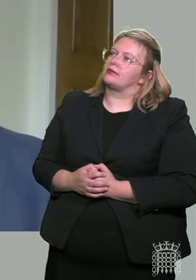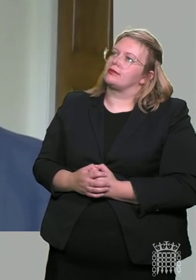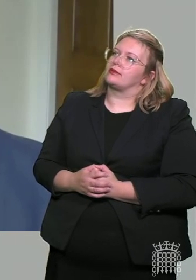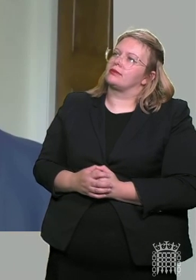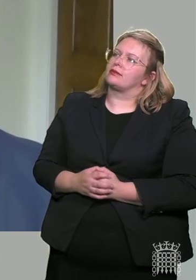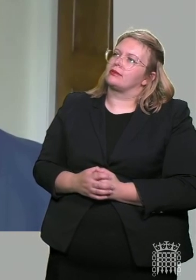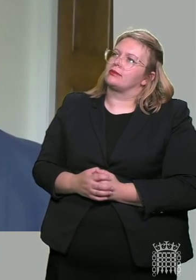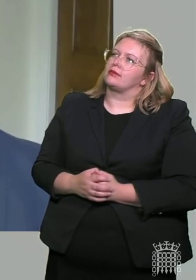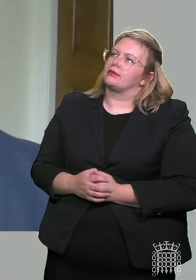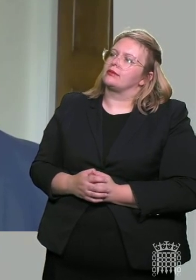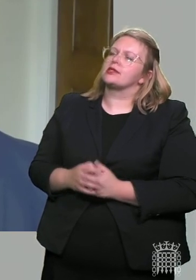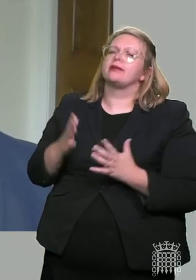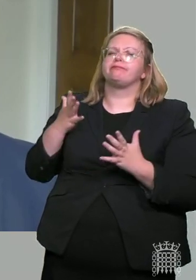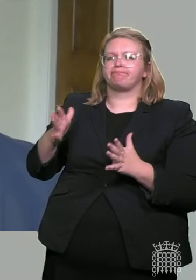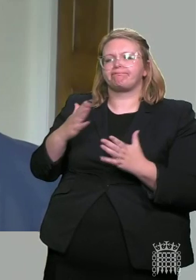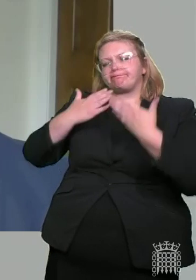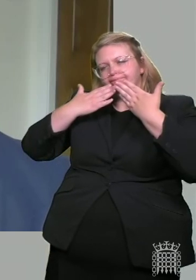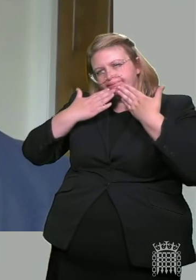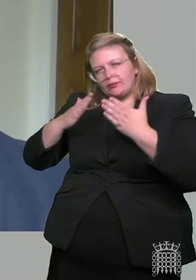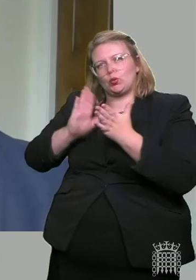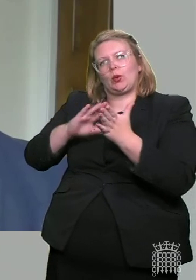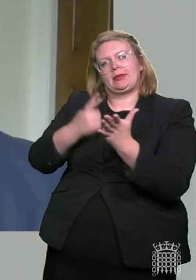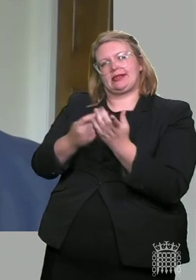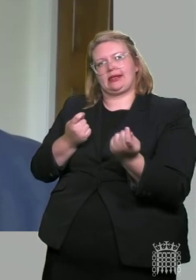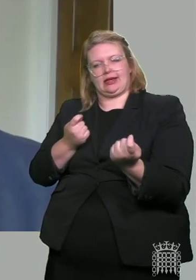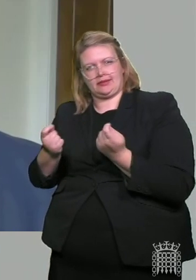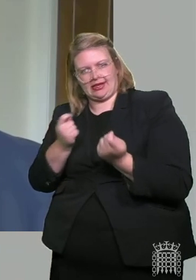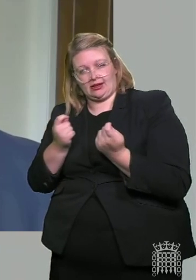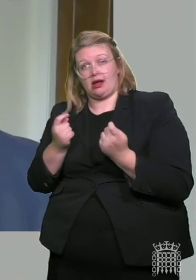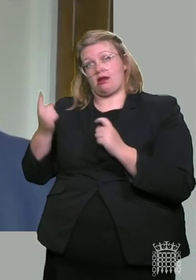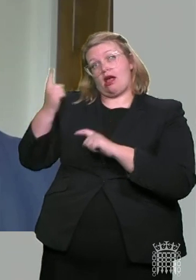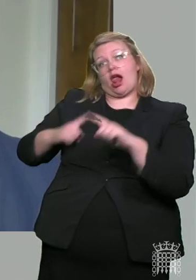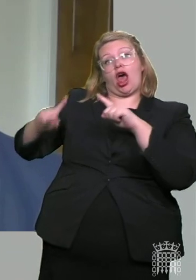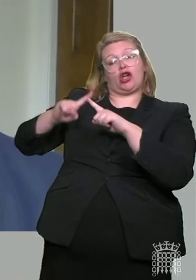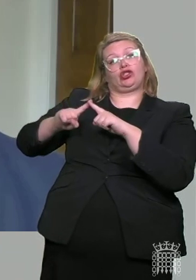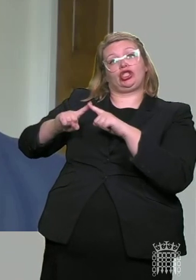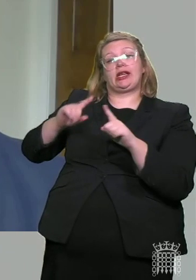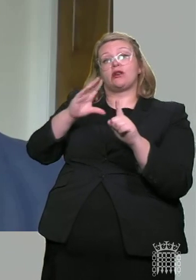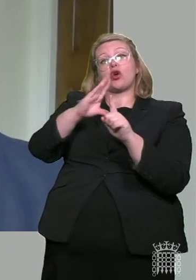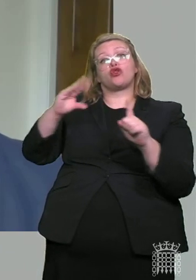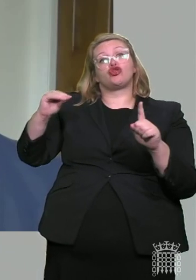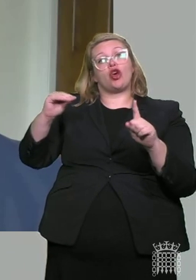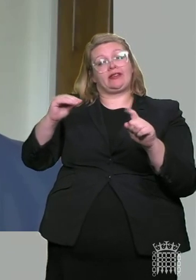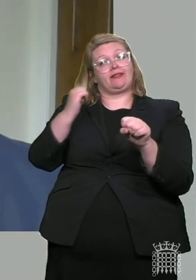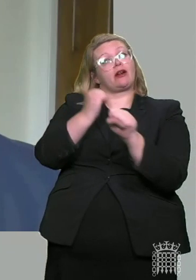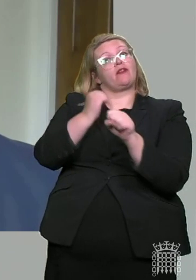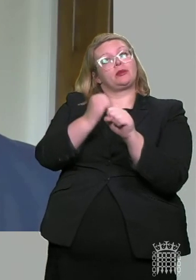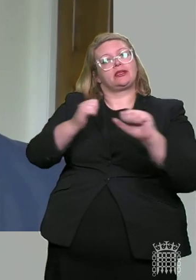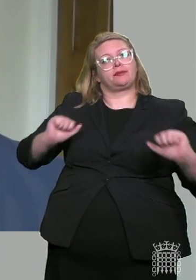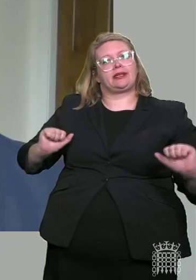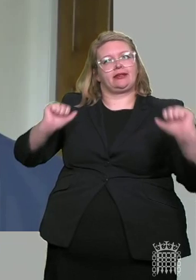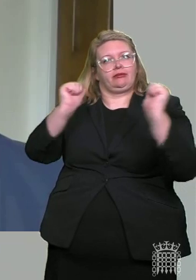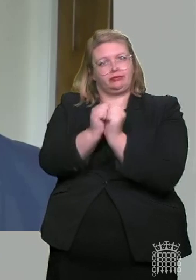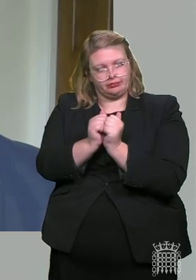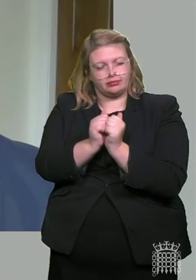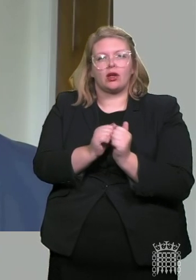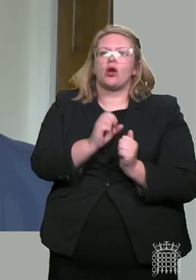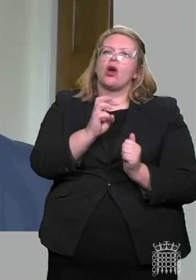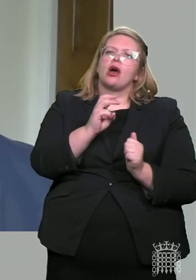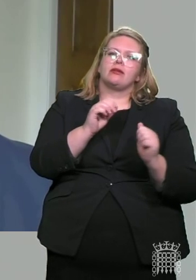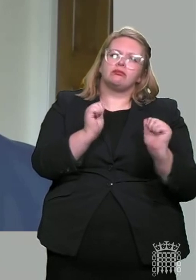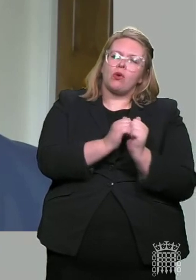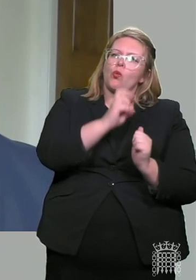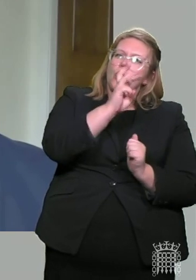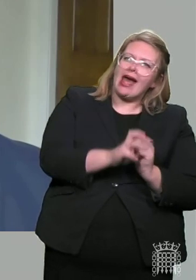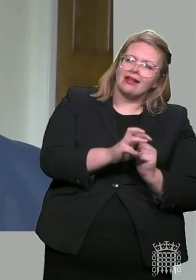In March last year, this United Kingdom Conservative Government intercepted a deal between Wales and the Roche pharmaceutical company for 5,000 daily